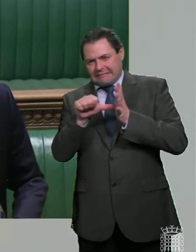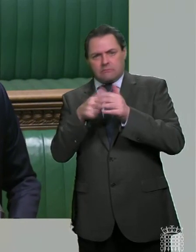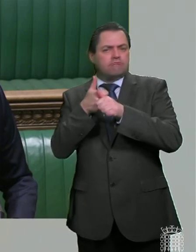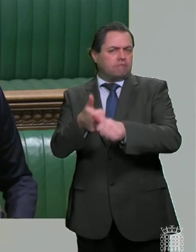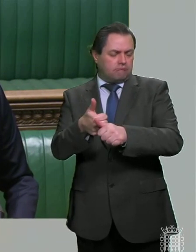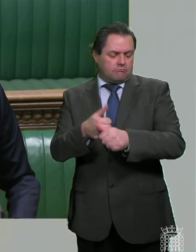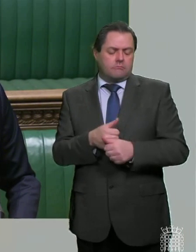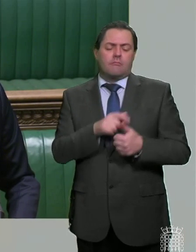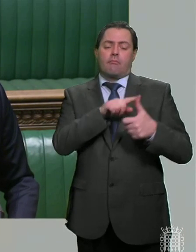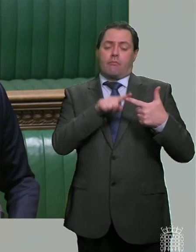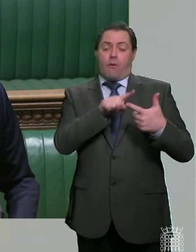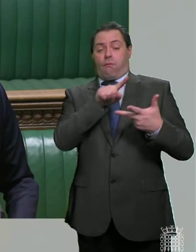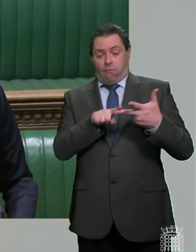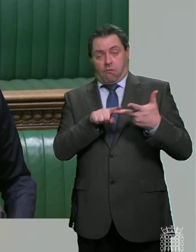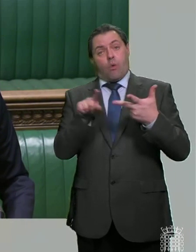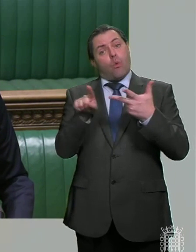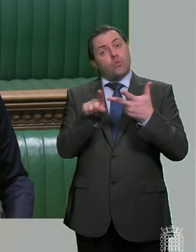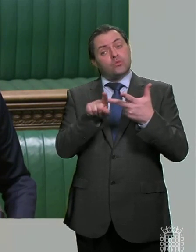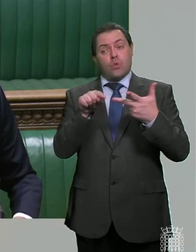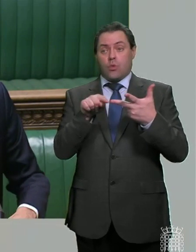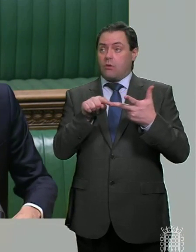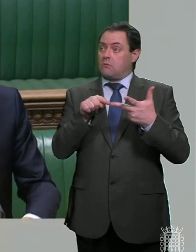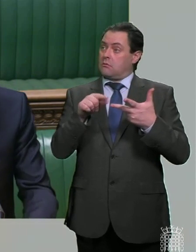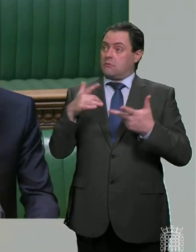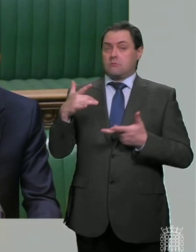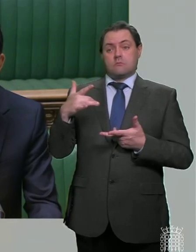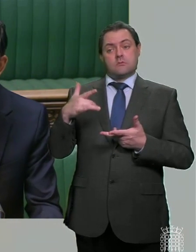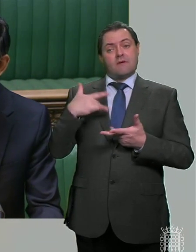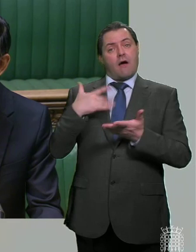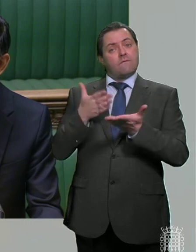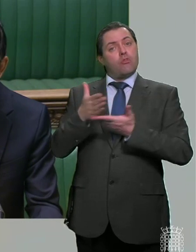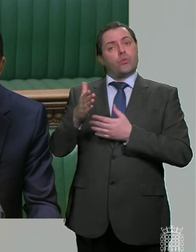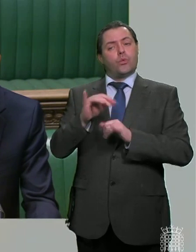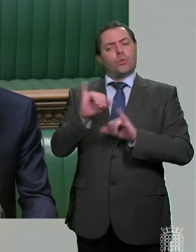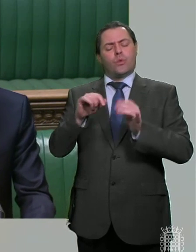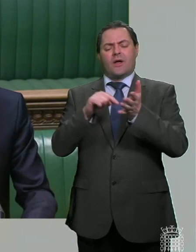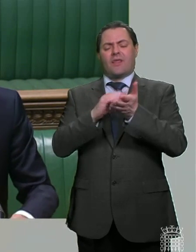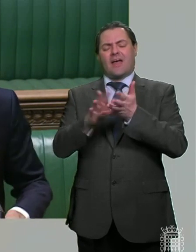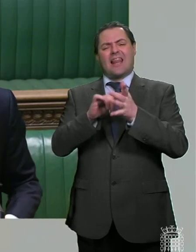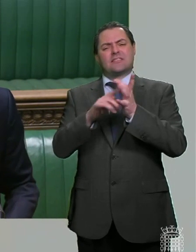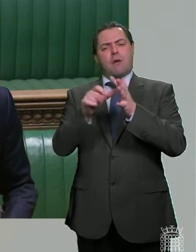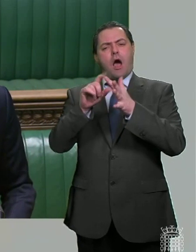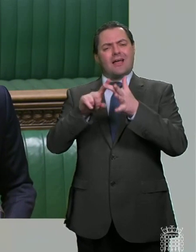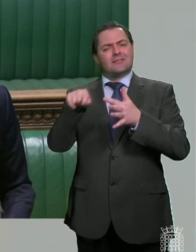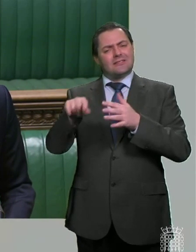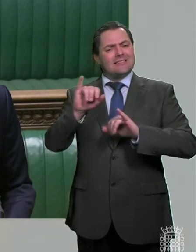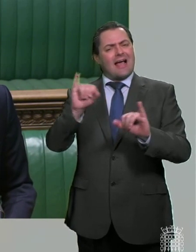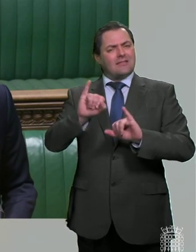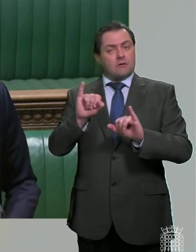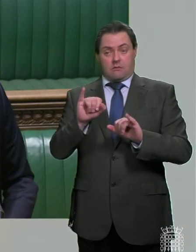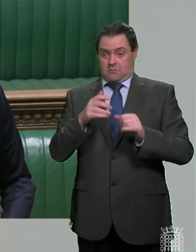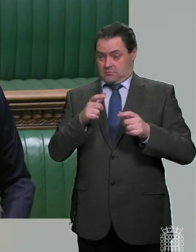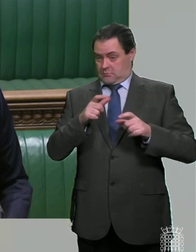On current plans, the funding to support survivors of the thalidomide scandal runs out in 2023.